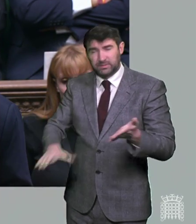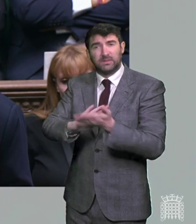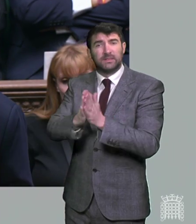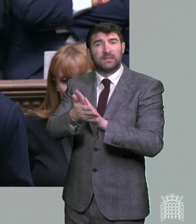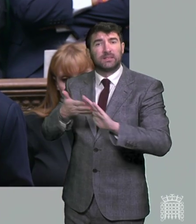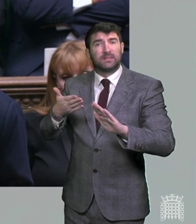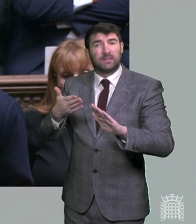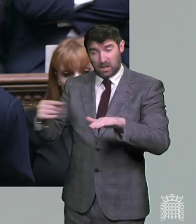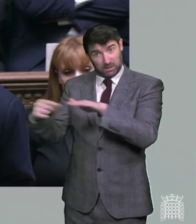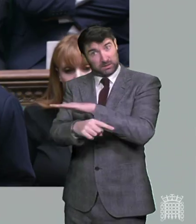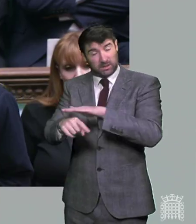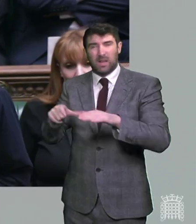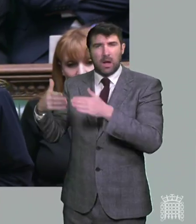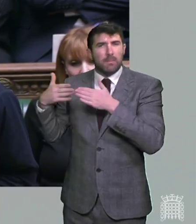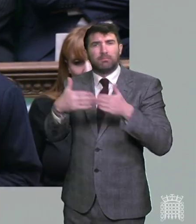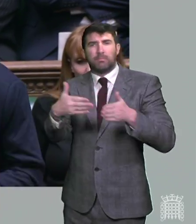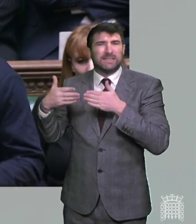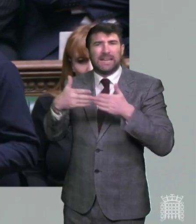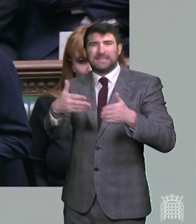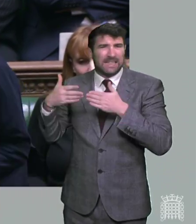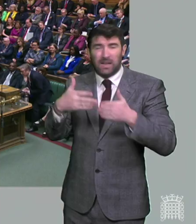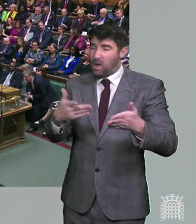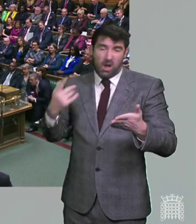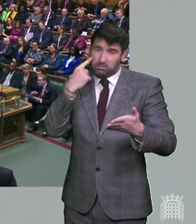It is not working, is it? He has not got a grip.